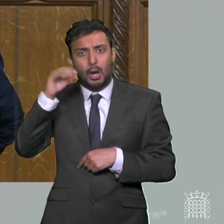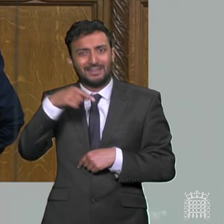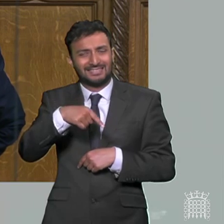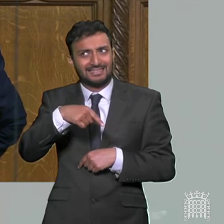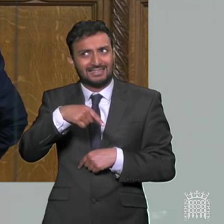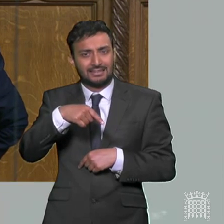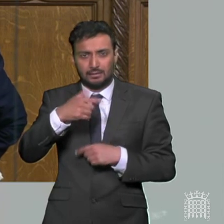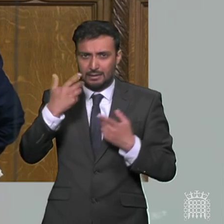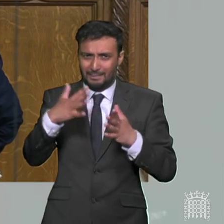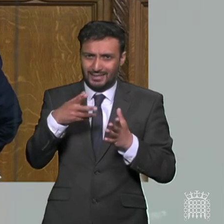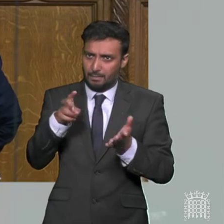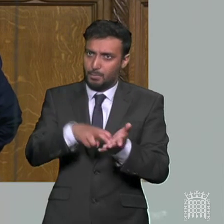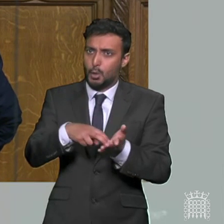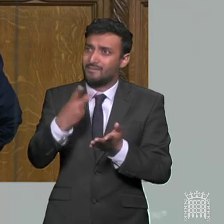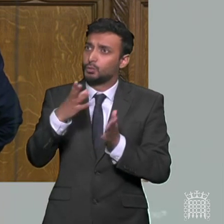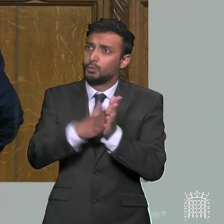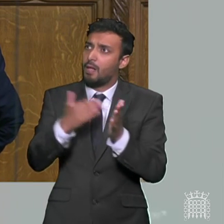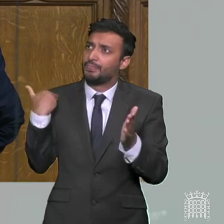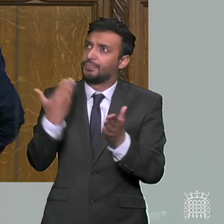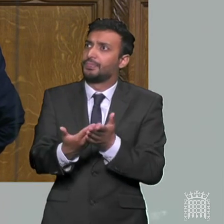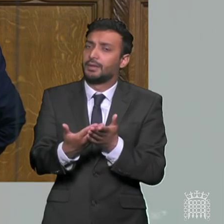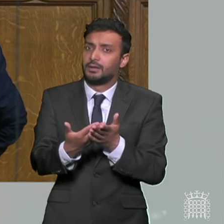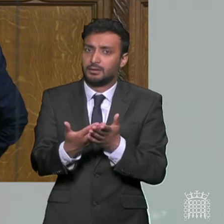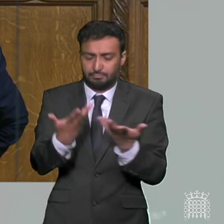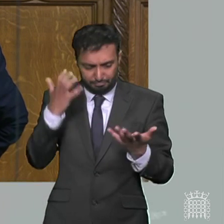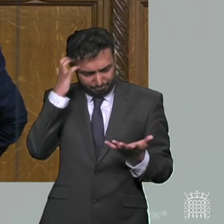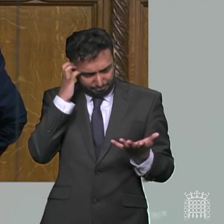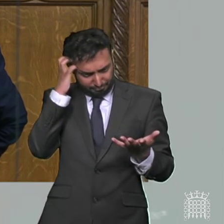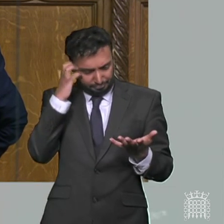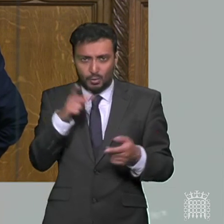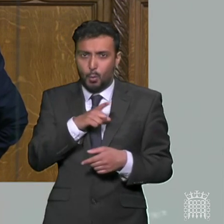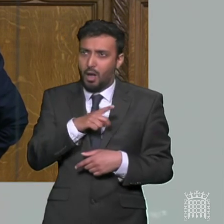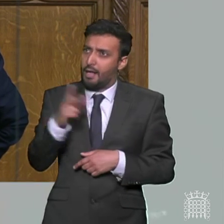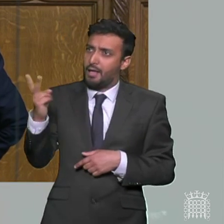That meeting had been scheduled for two months. I cannot possibly think why, Mr Speaker.